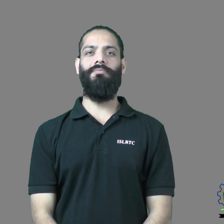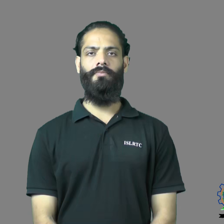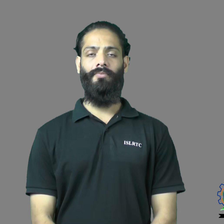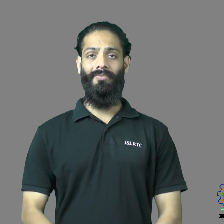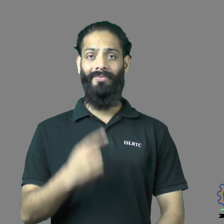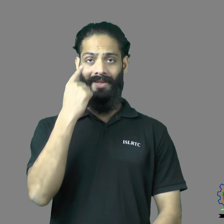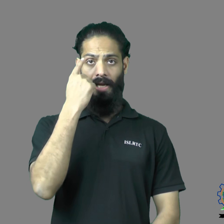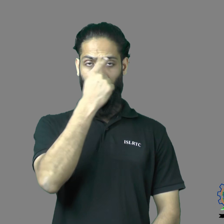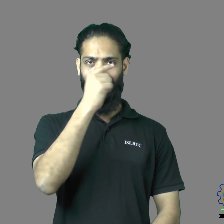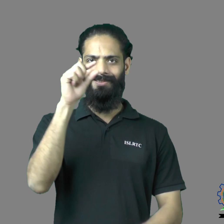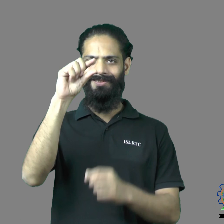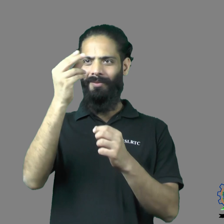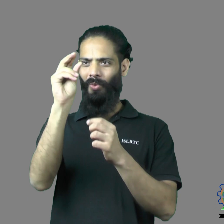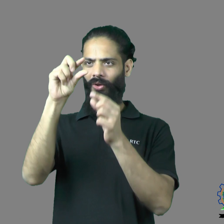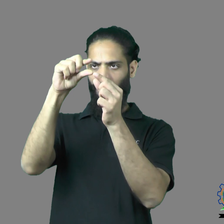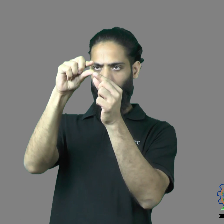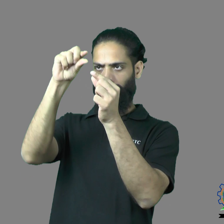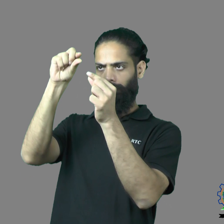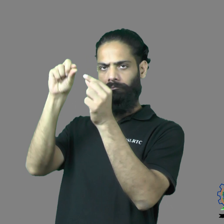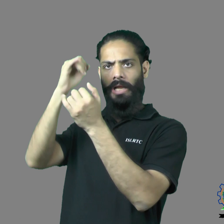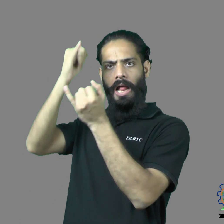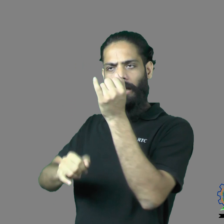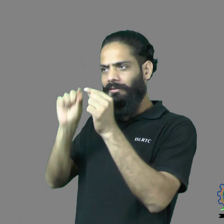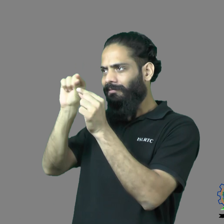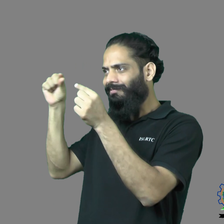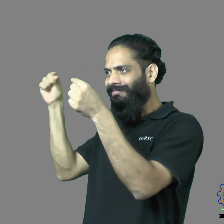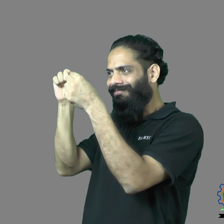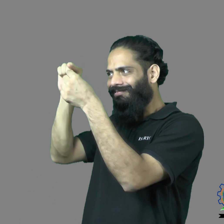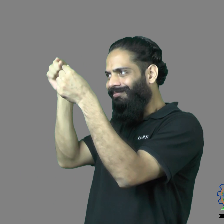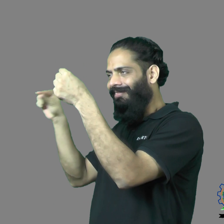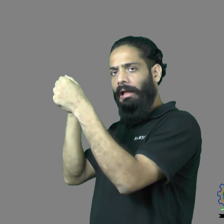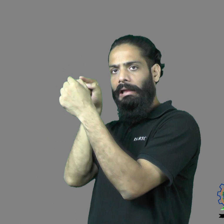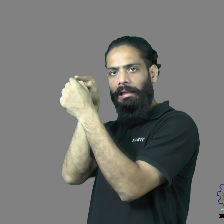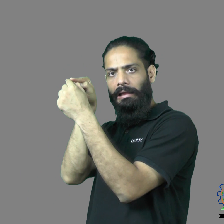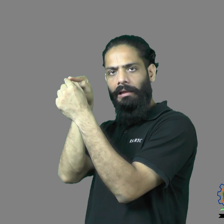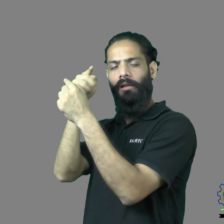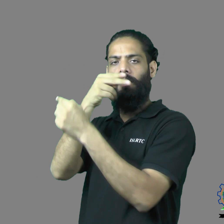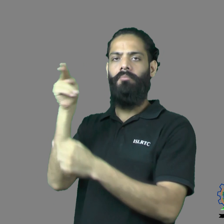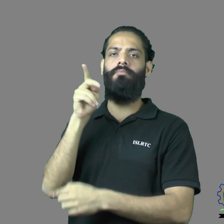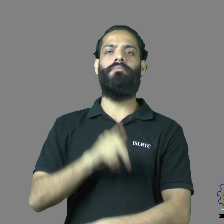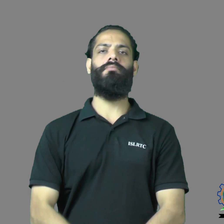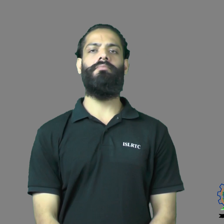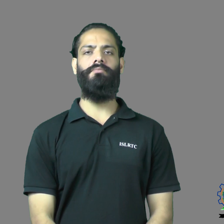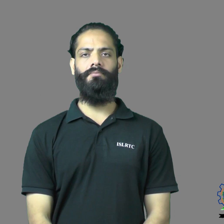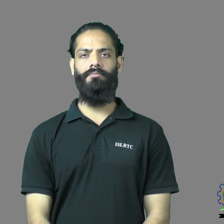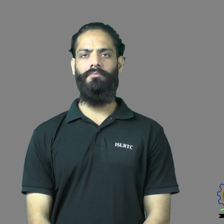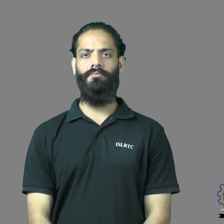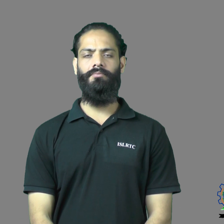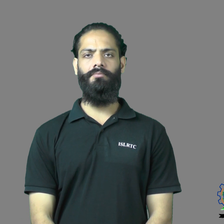Optic Nerve